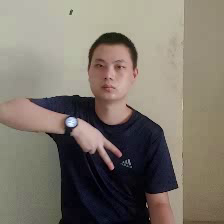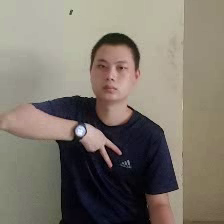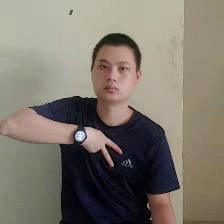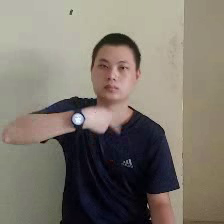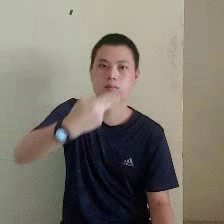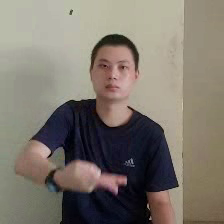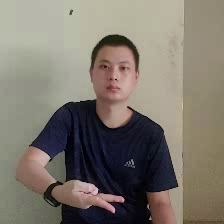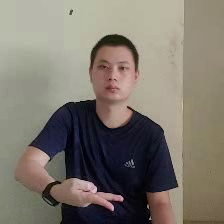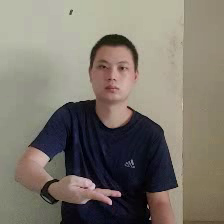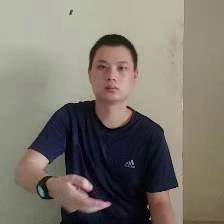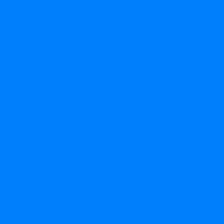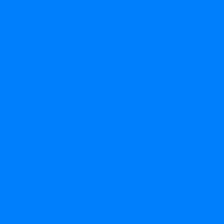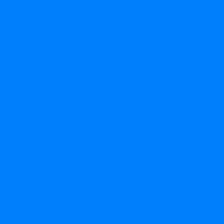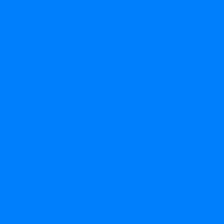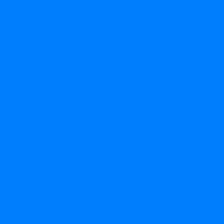Hy sinh